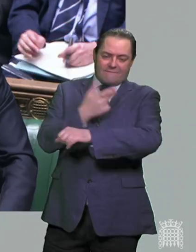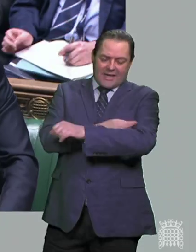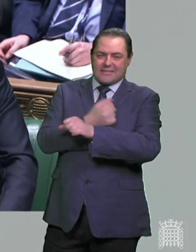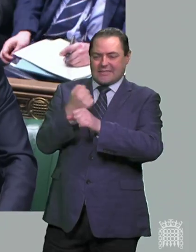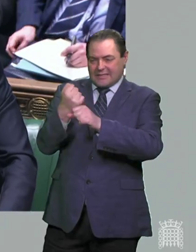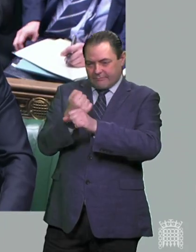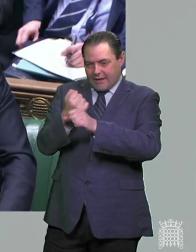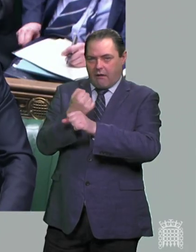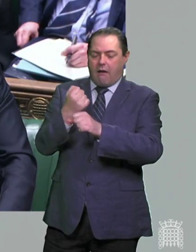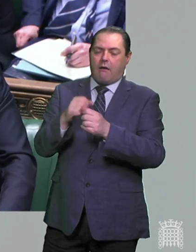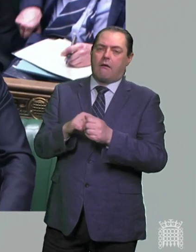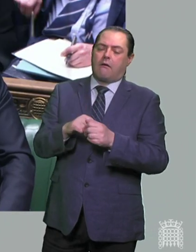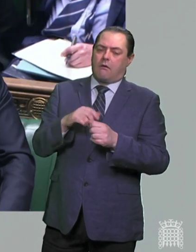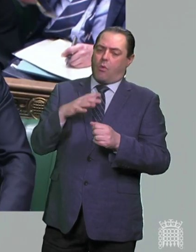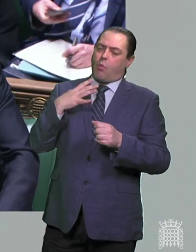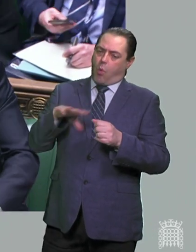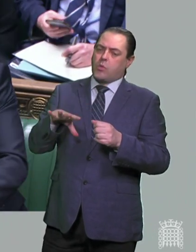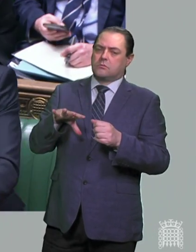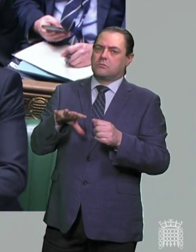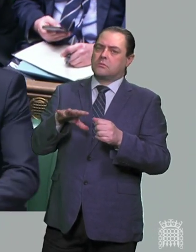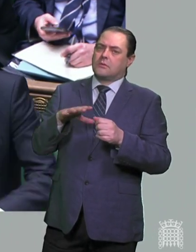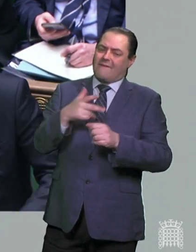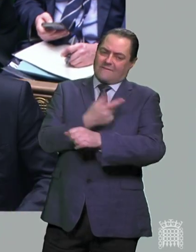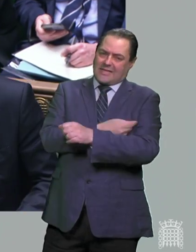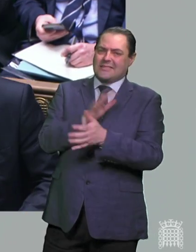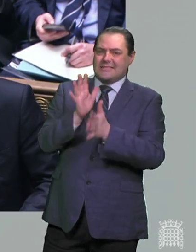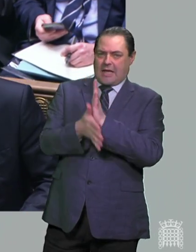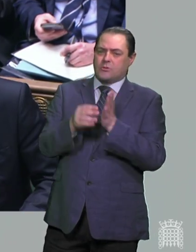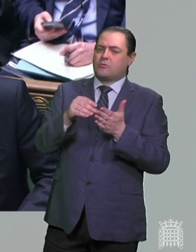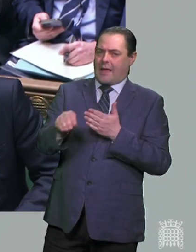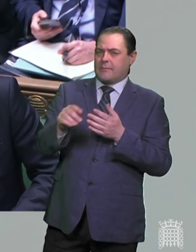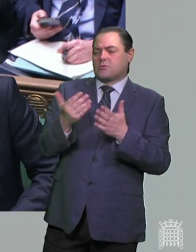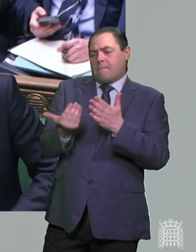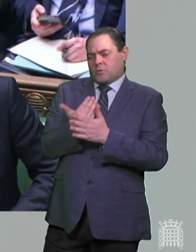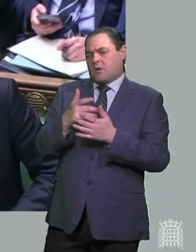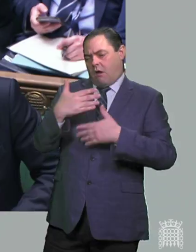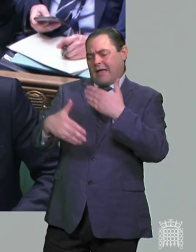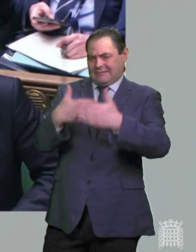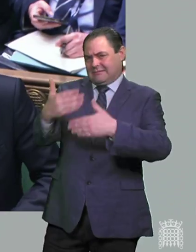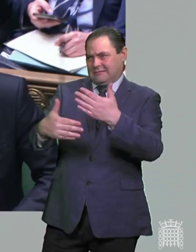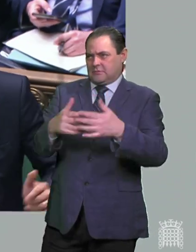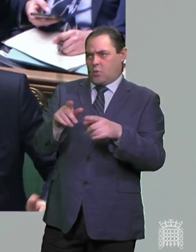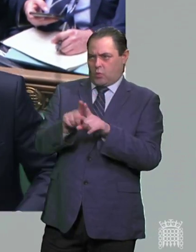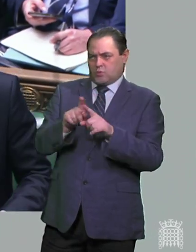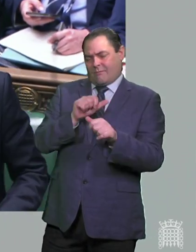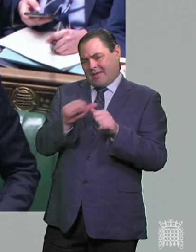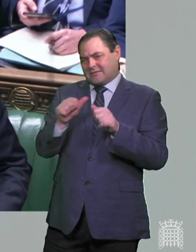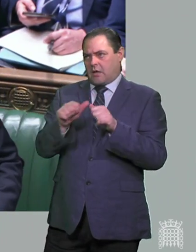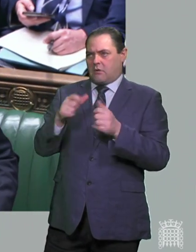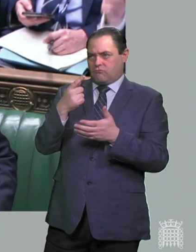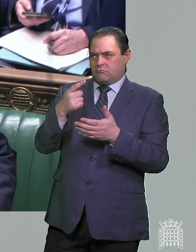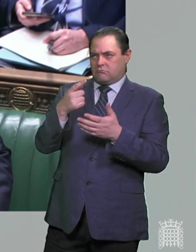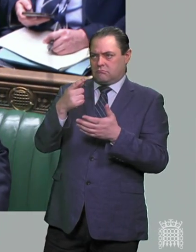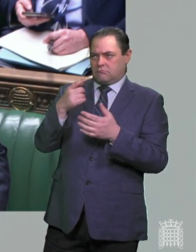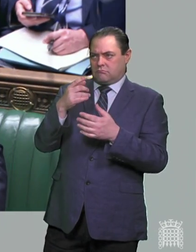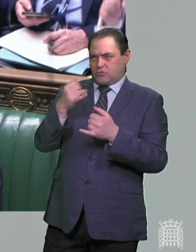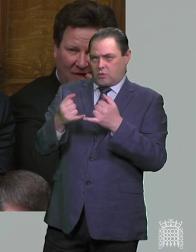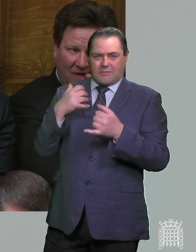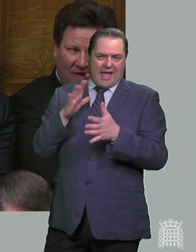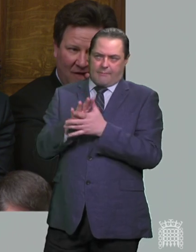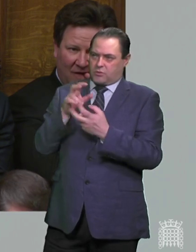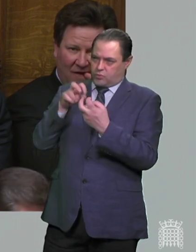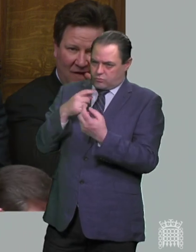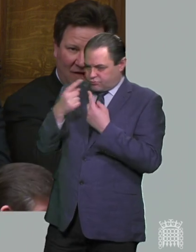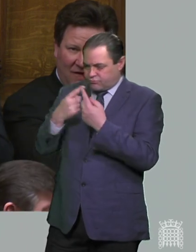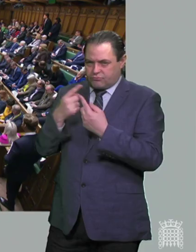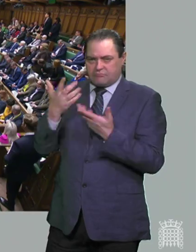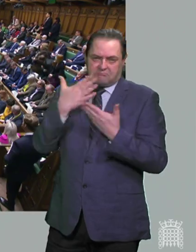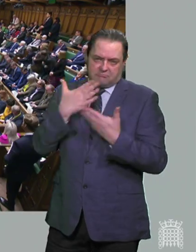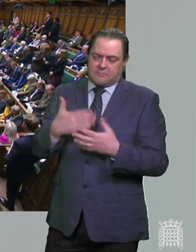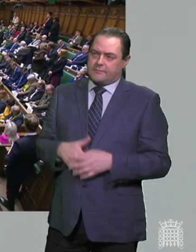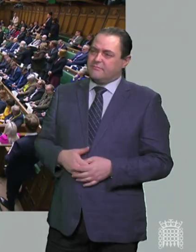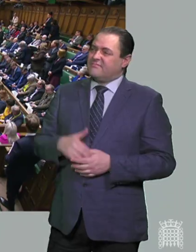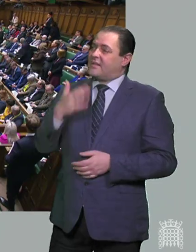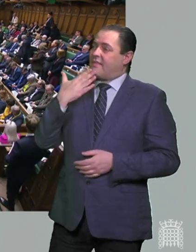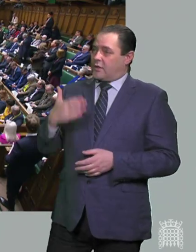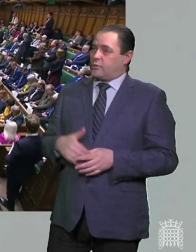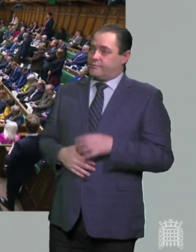We are taking steps to reform vaccine damage payment schemes, by modernising the operations and providing more timely outcomes, but of course I would be happy to talk to my right honourable and learned Friend further about that.